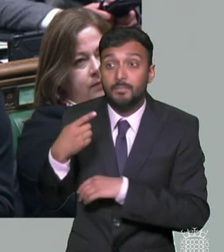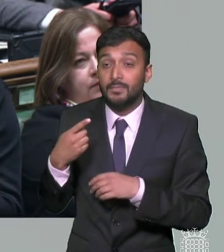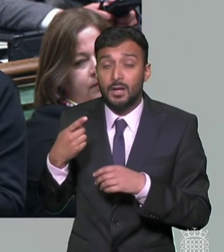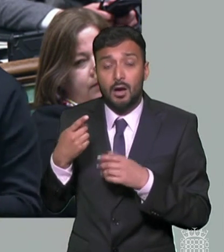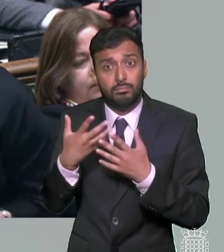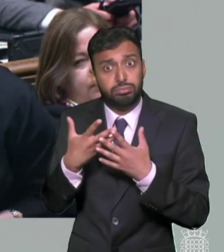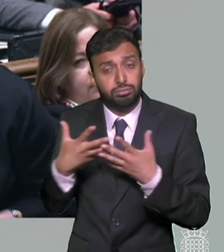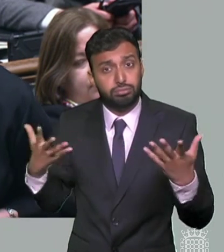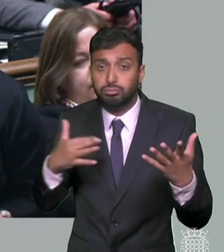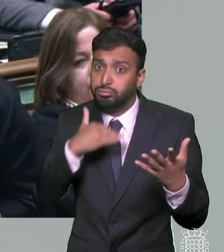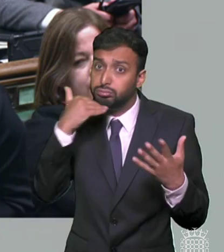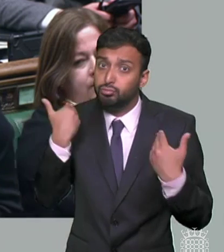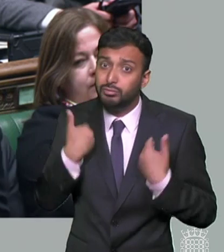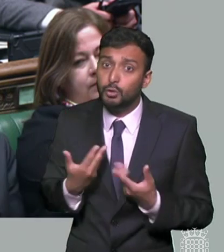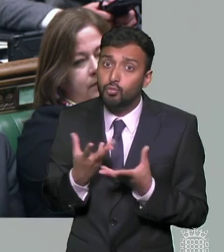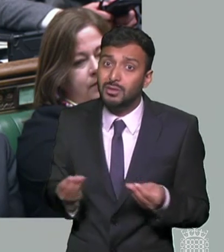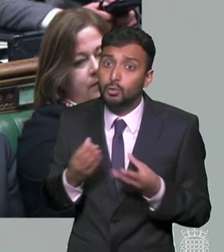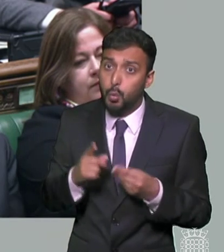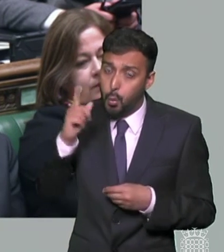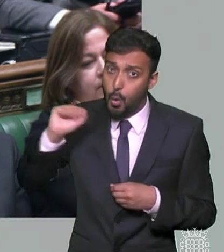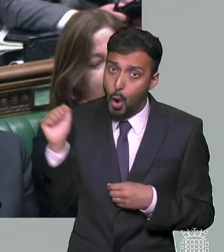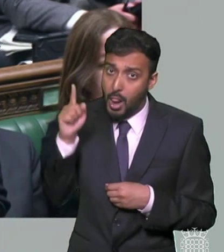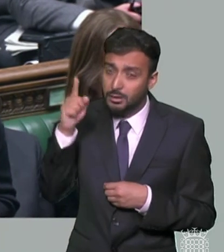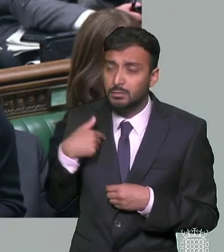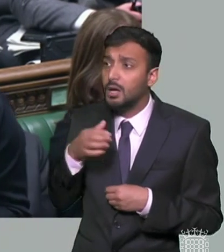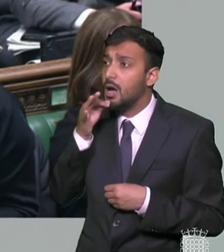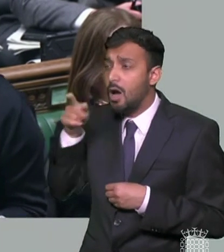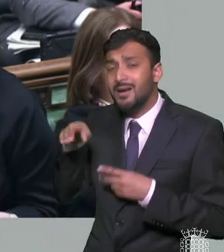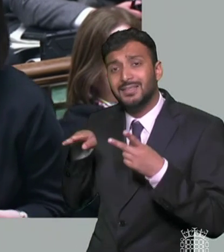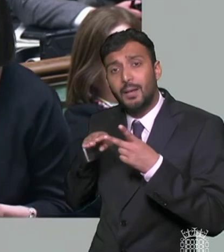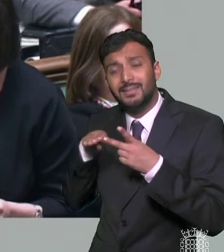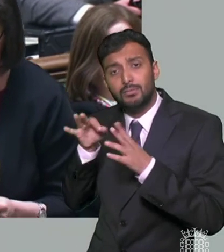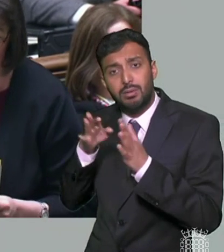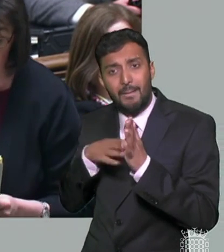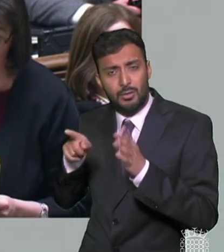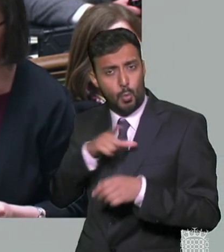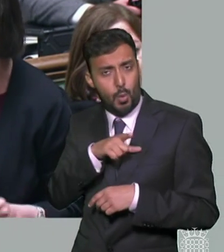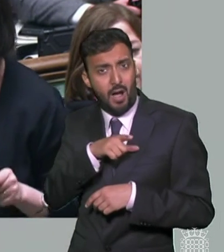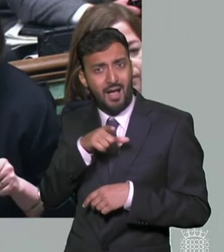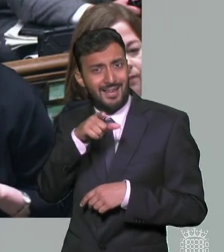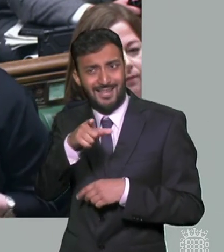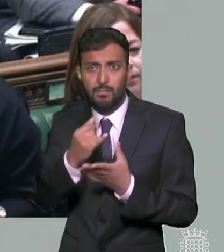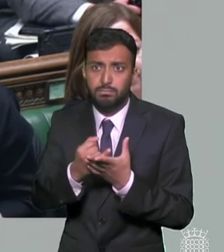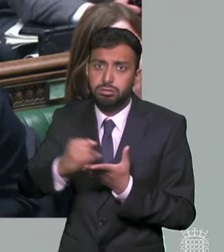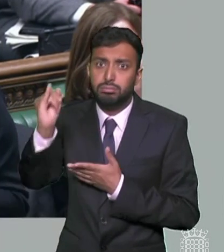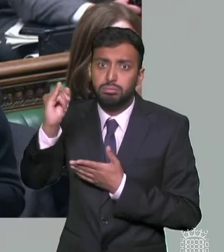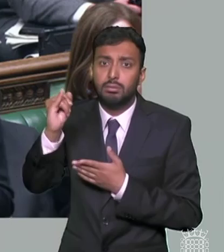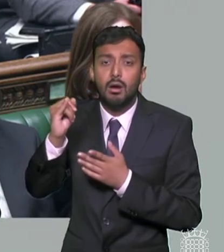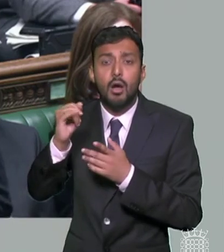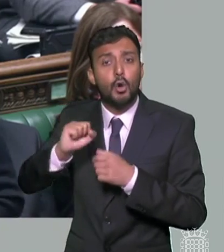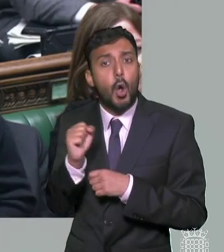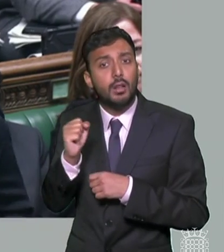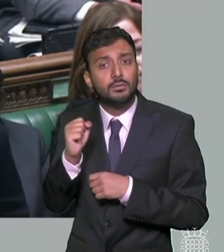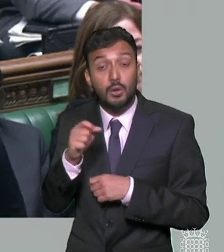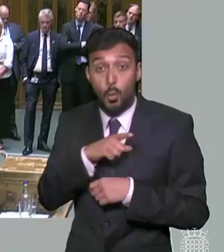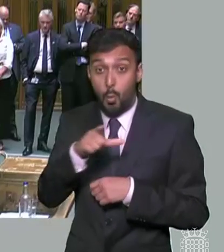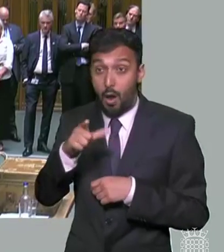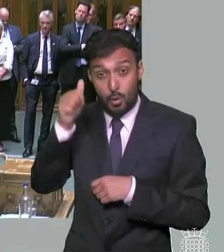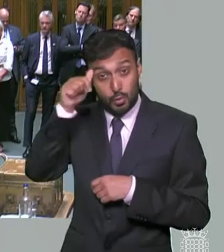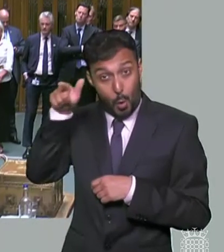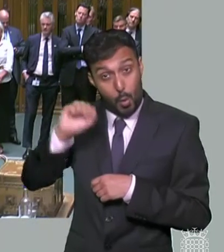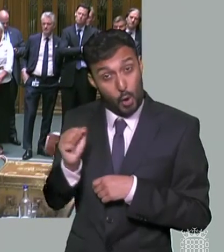Will the Deputy Prime Minister explain whether his opposition to Scottish independence is because he fears the loss of those invaluable resources?